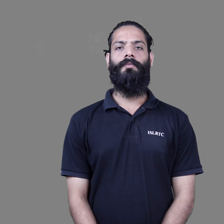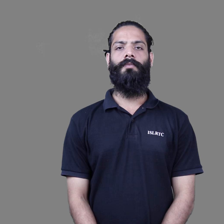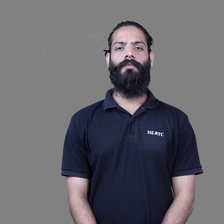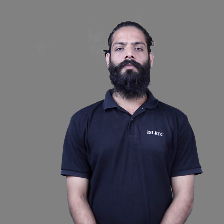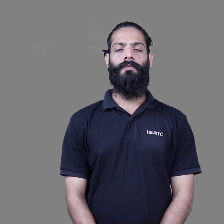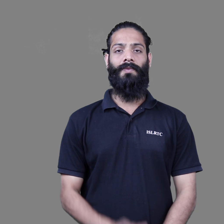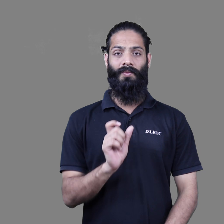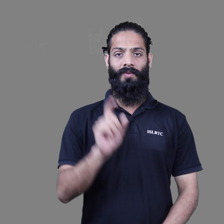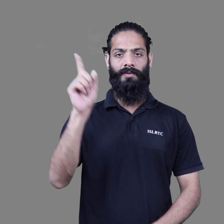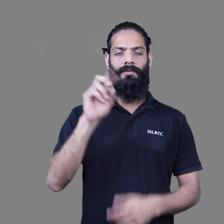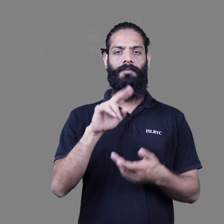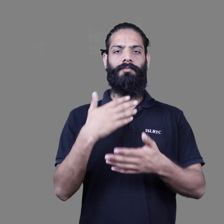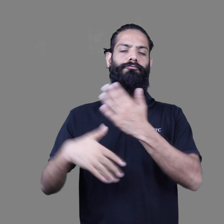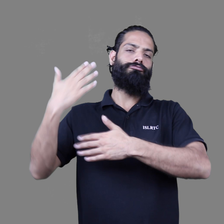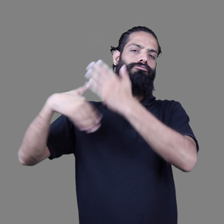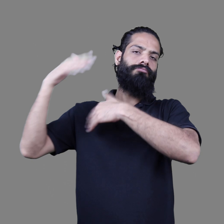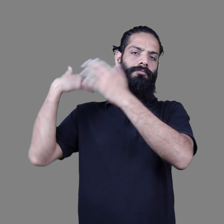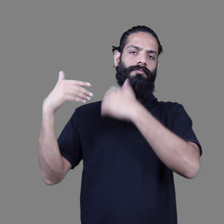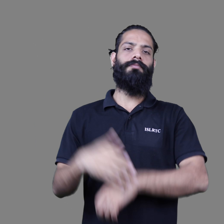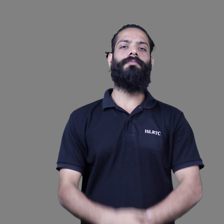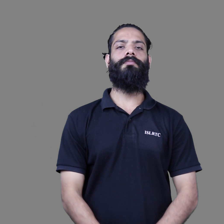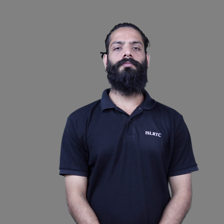Ancestors